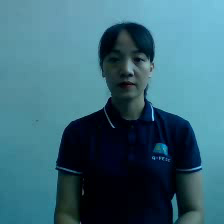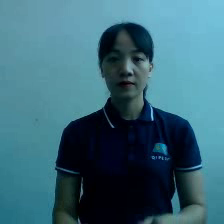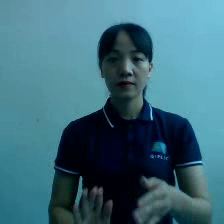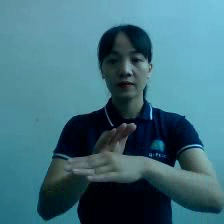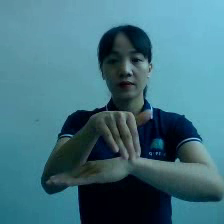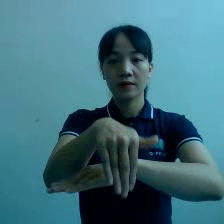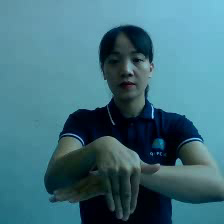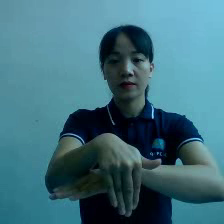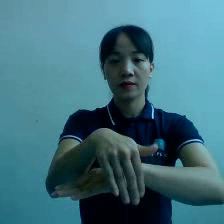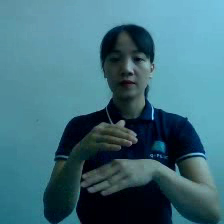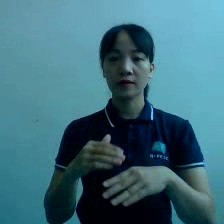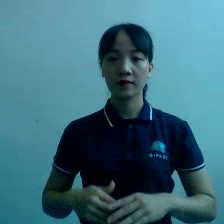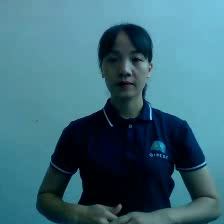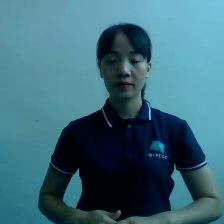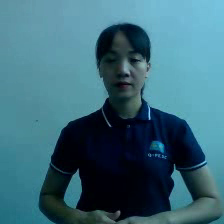Chiều